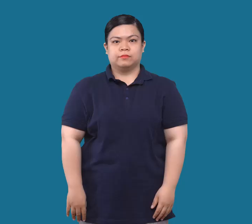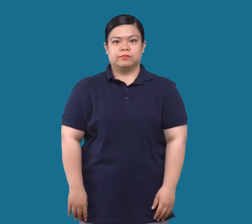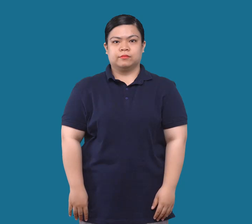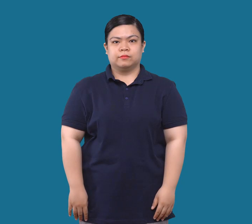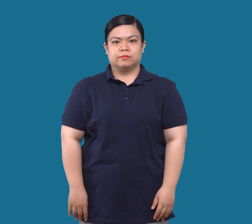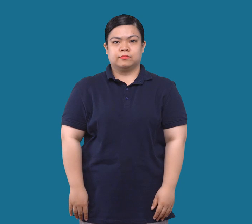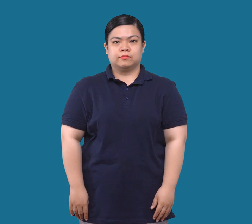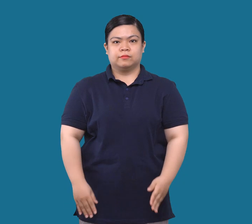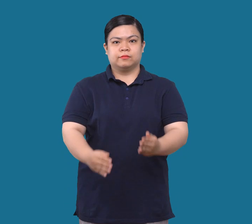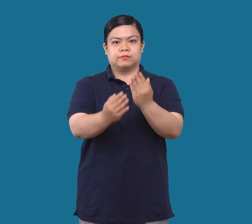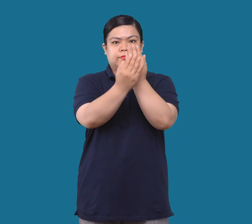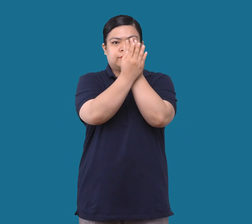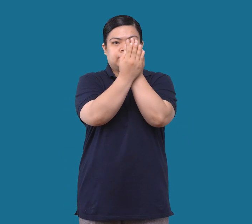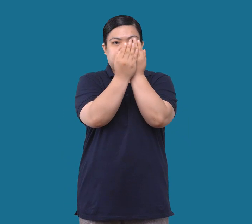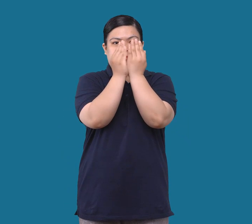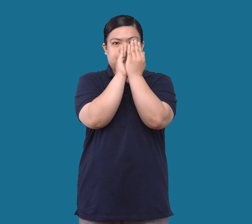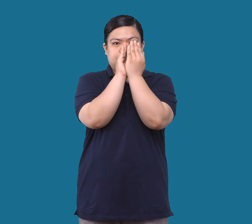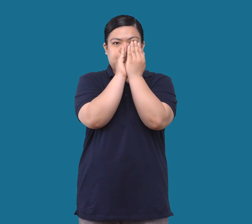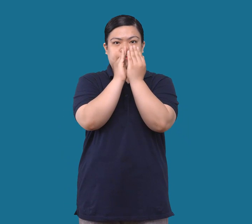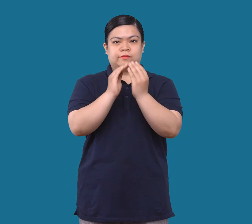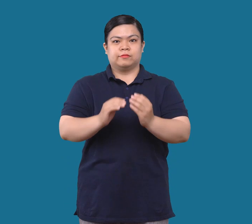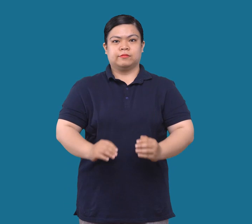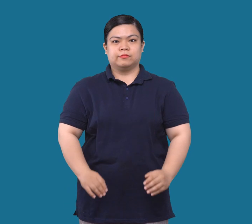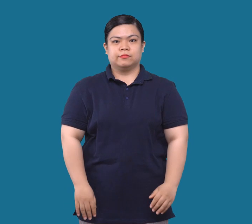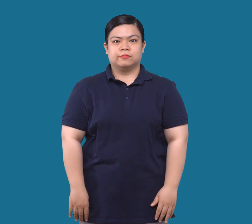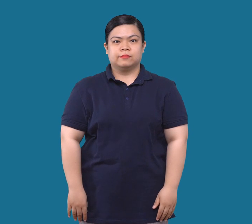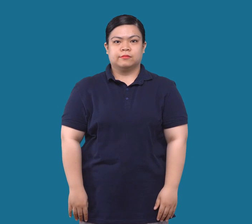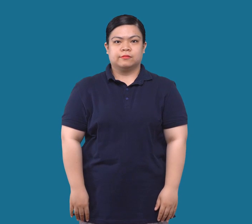rau cải thảo